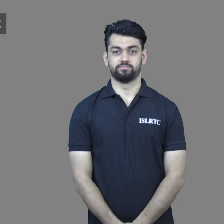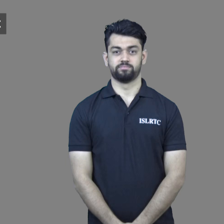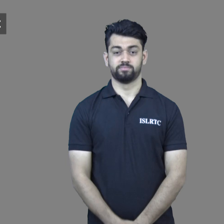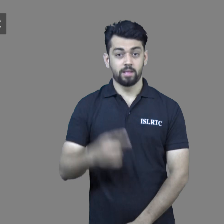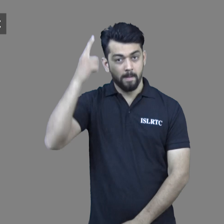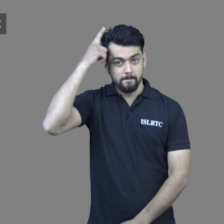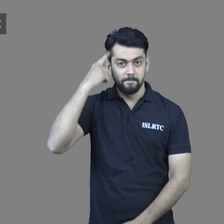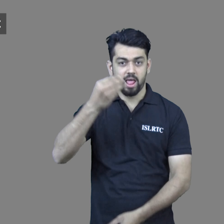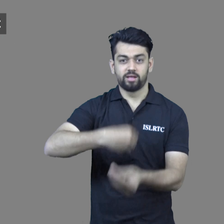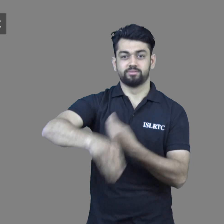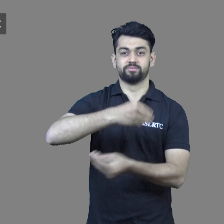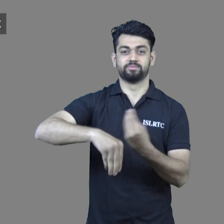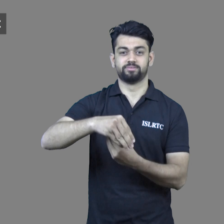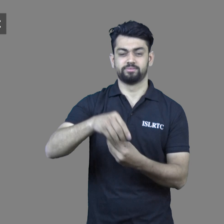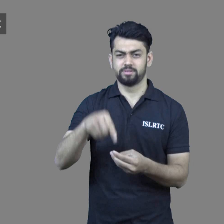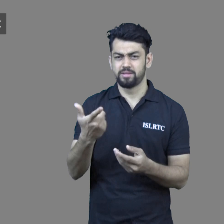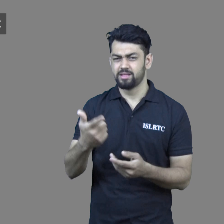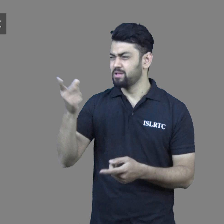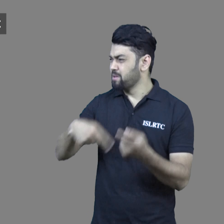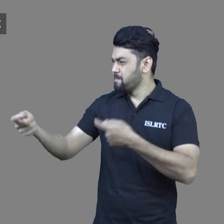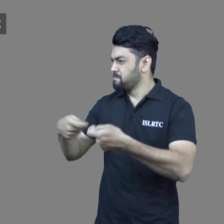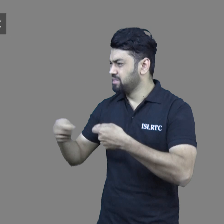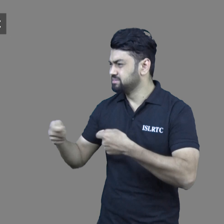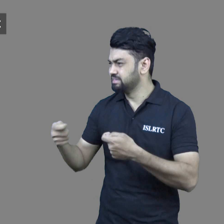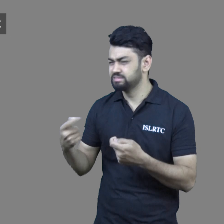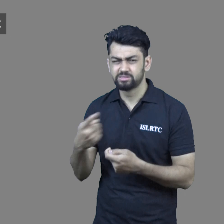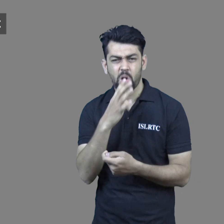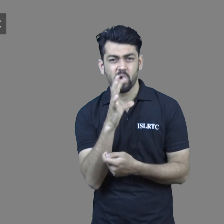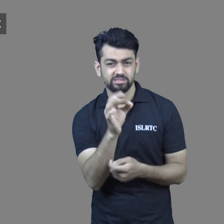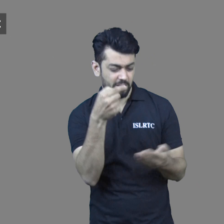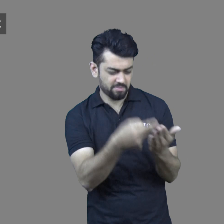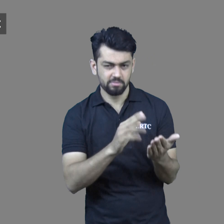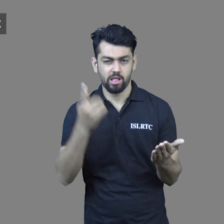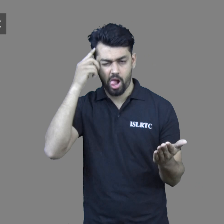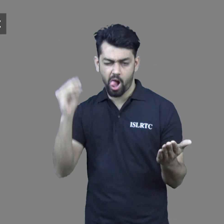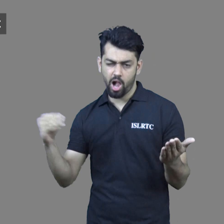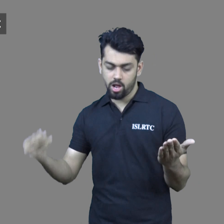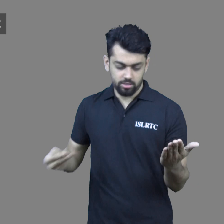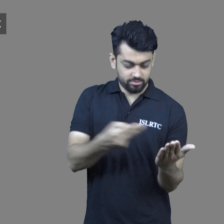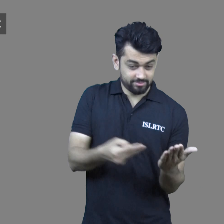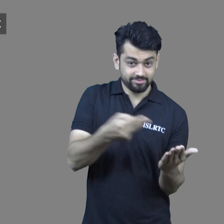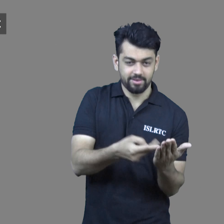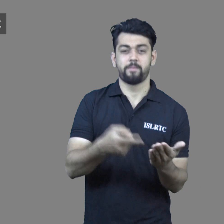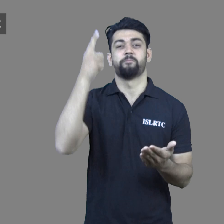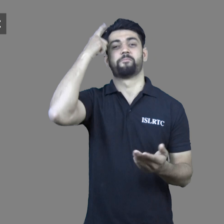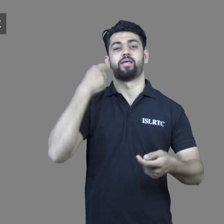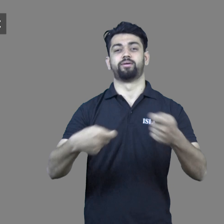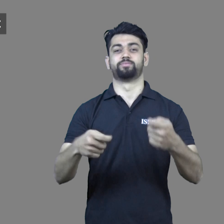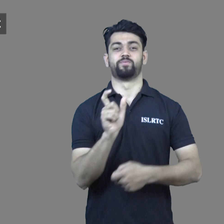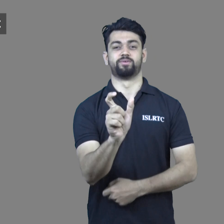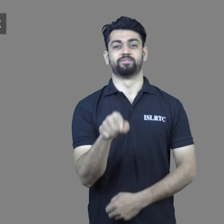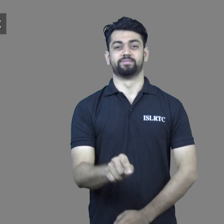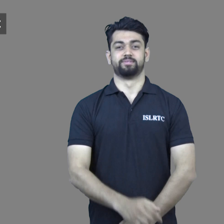Black Market